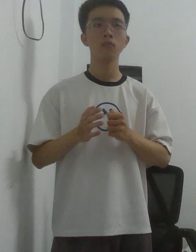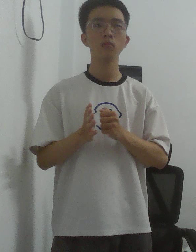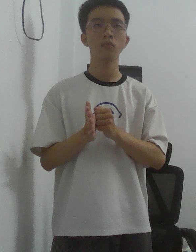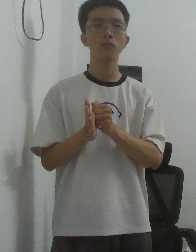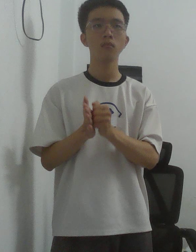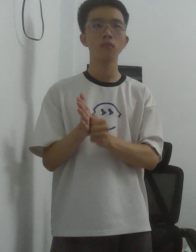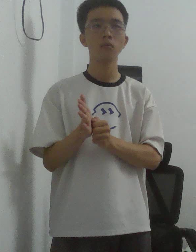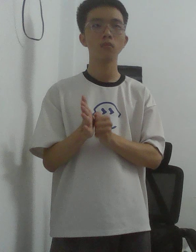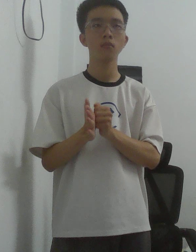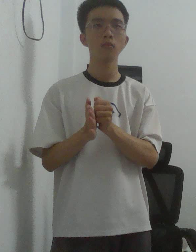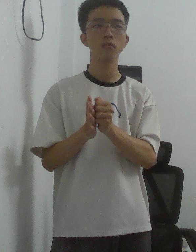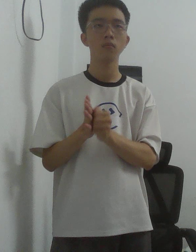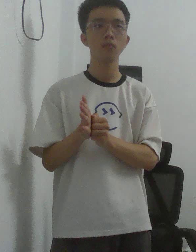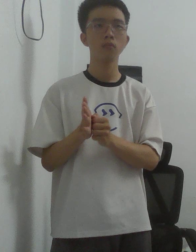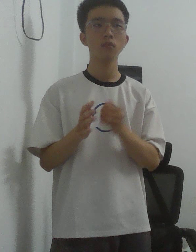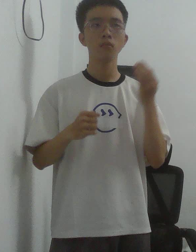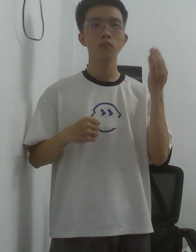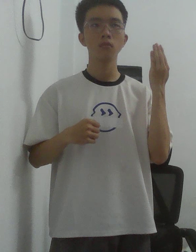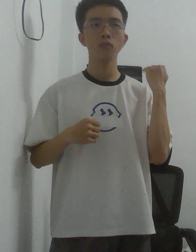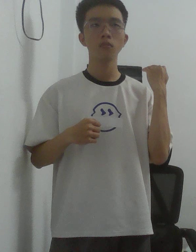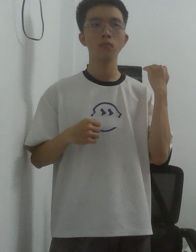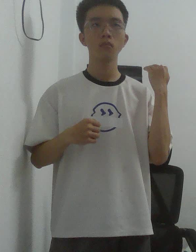thang truoc